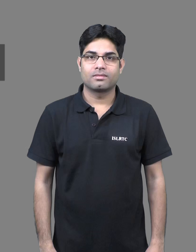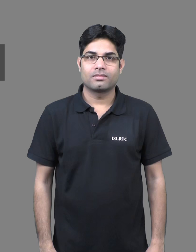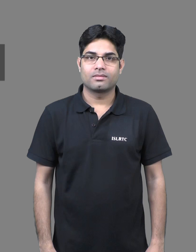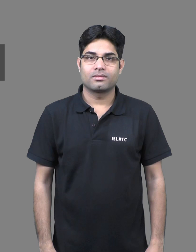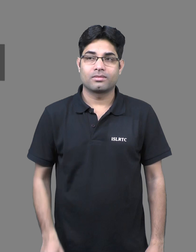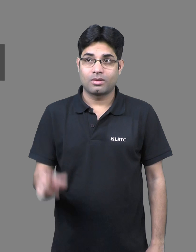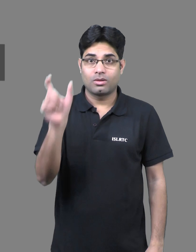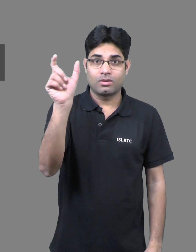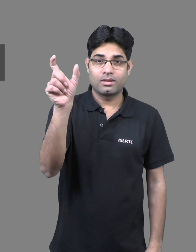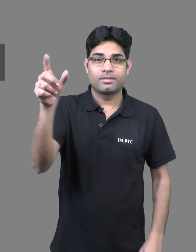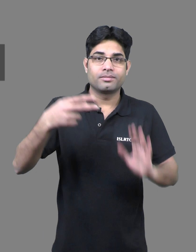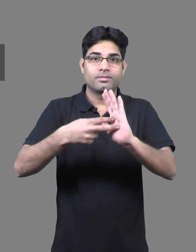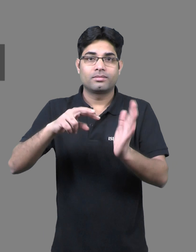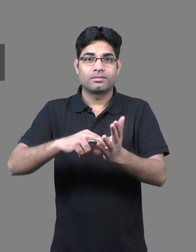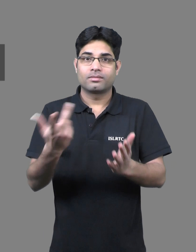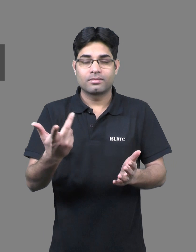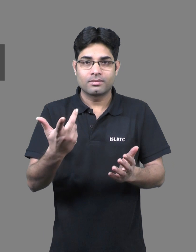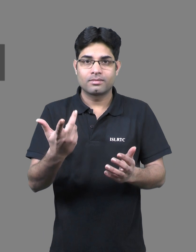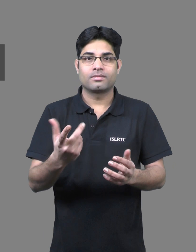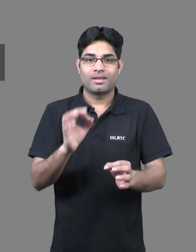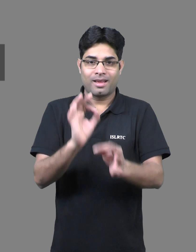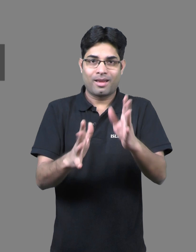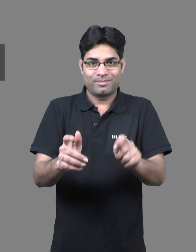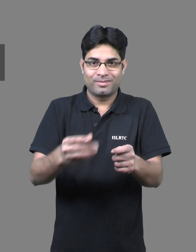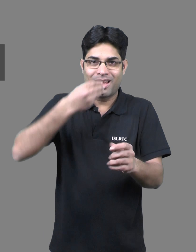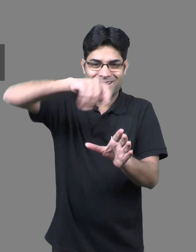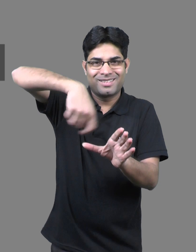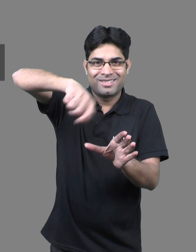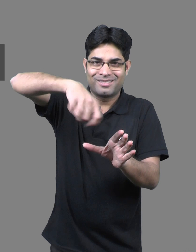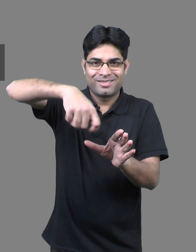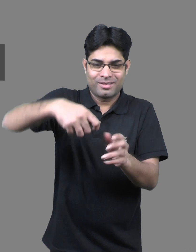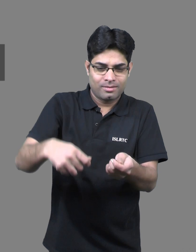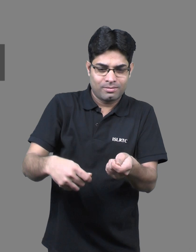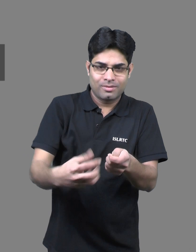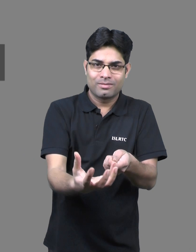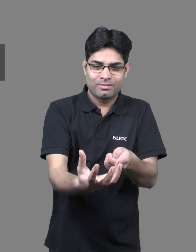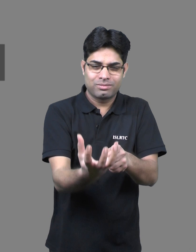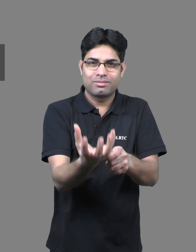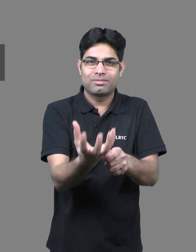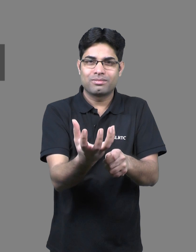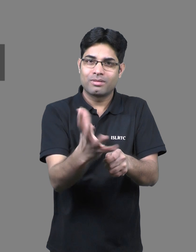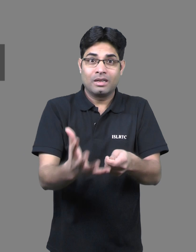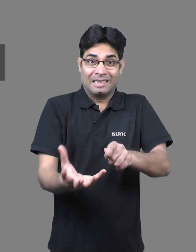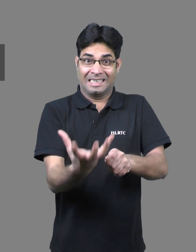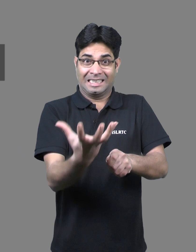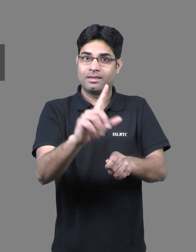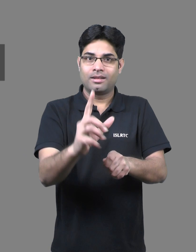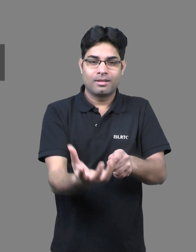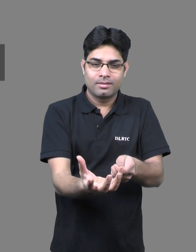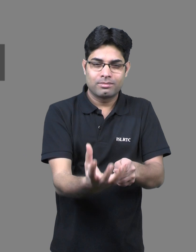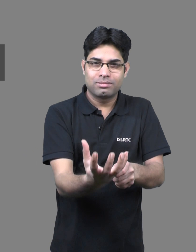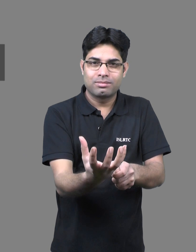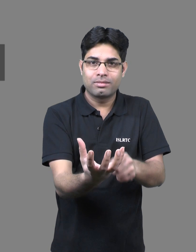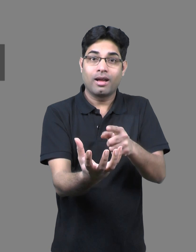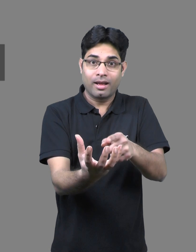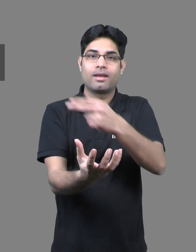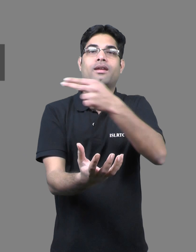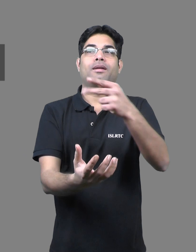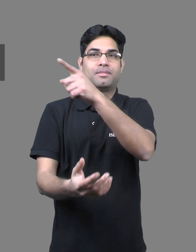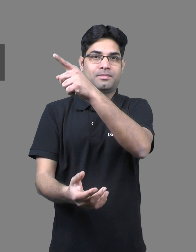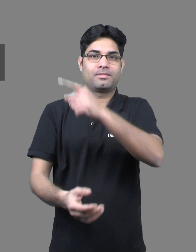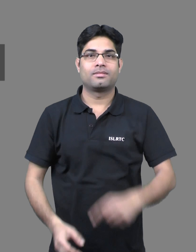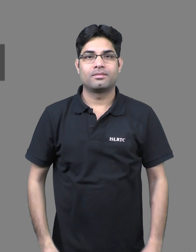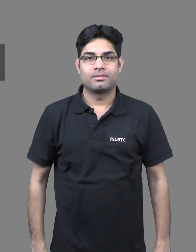Simmer